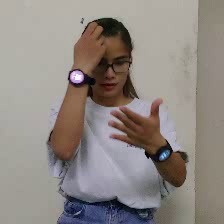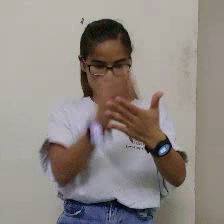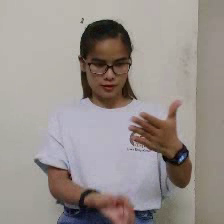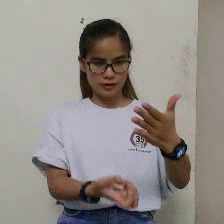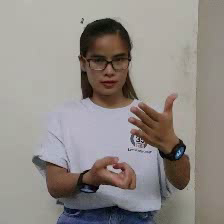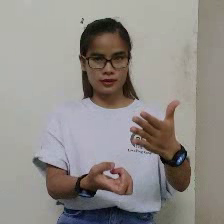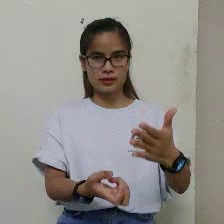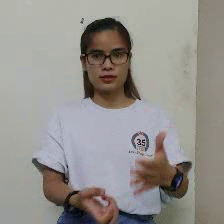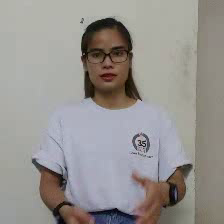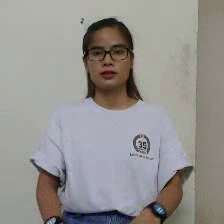Phạt